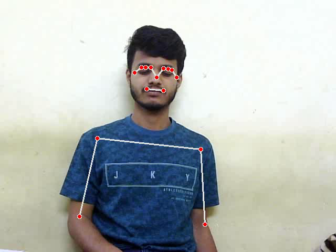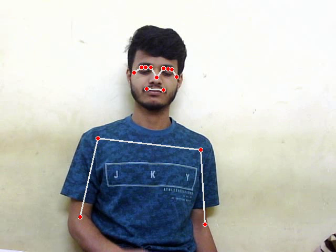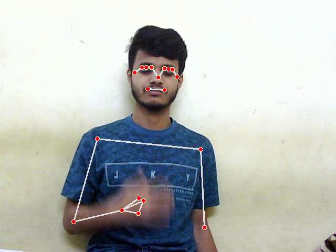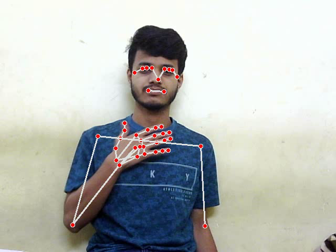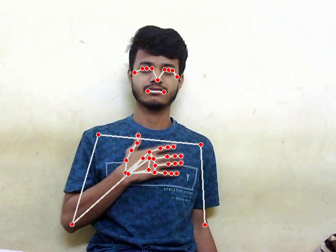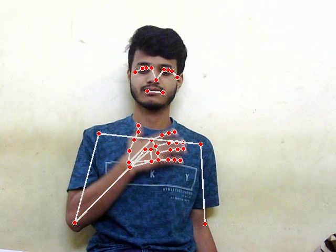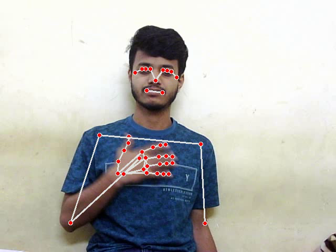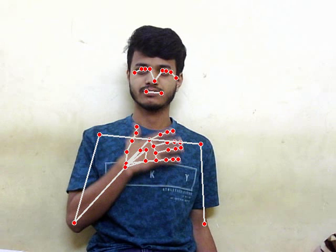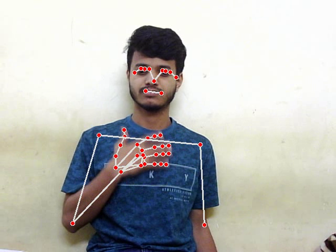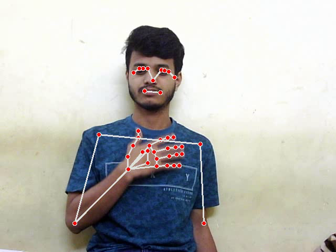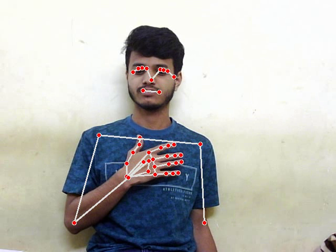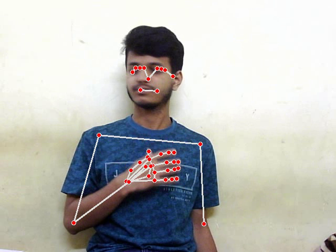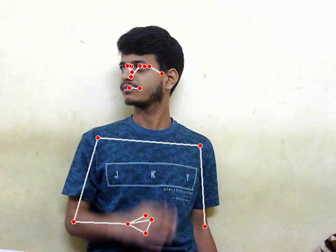please